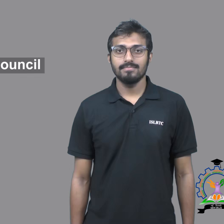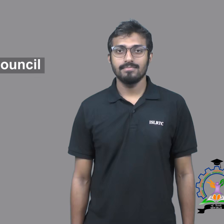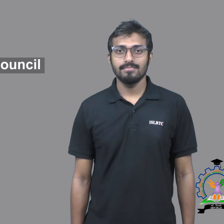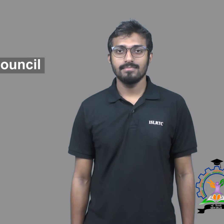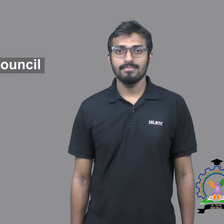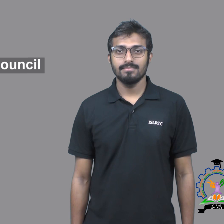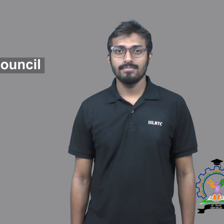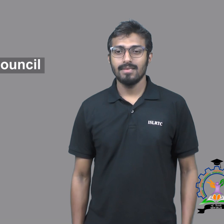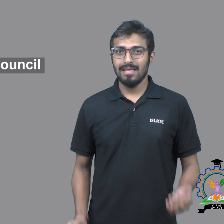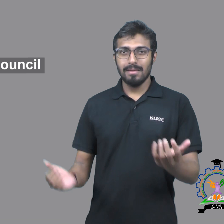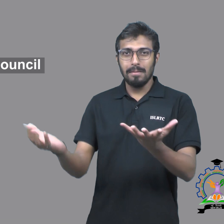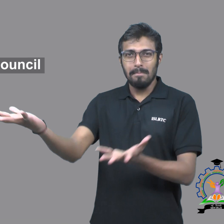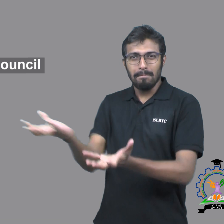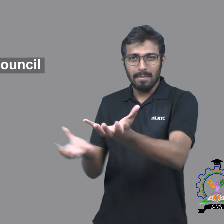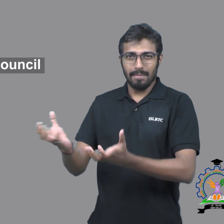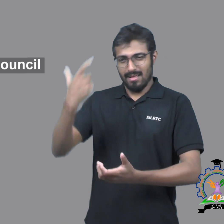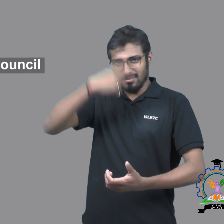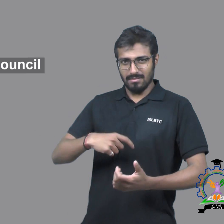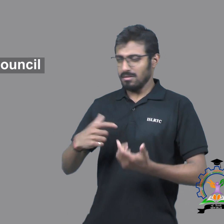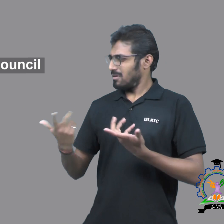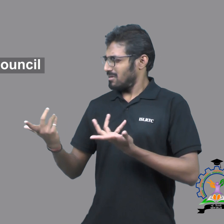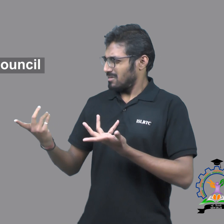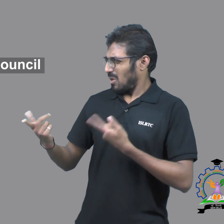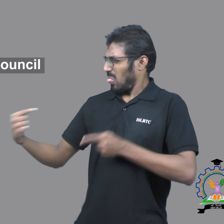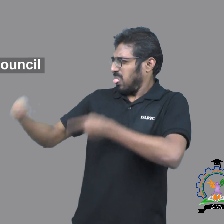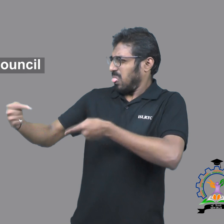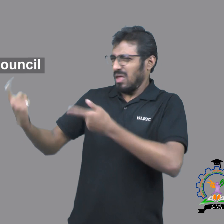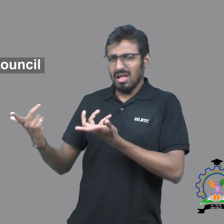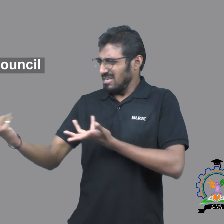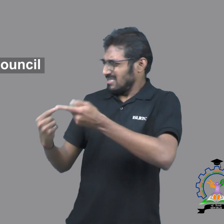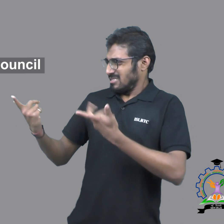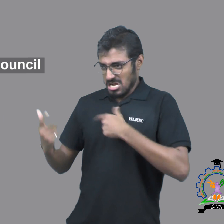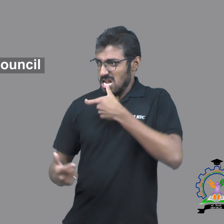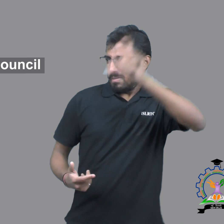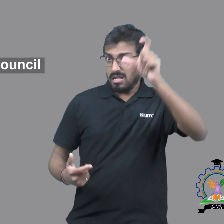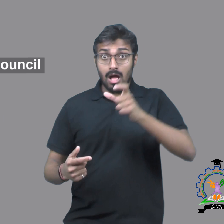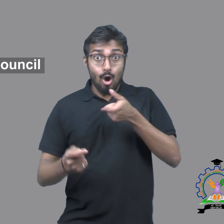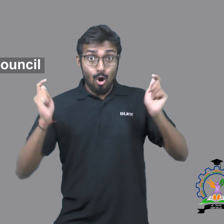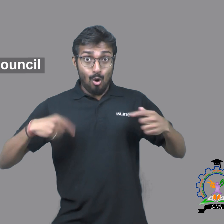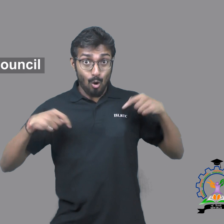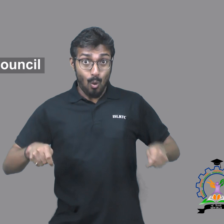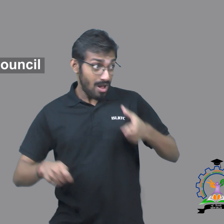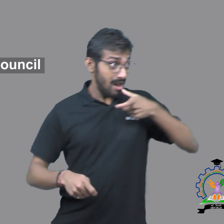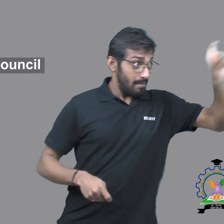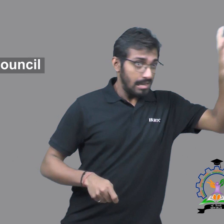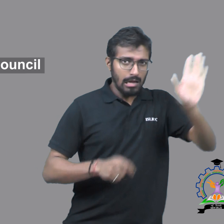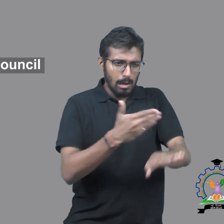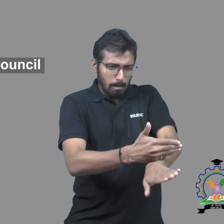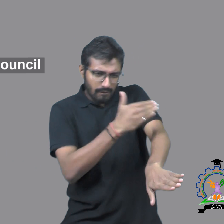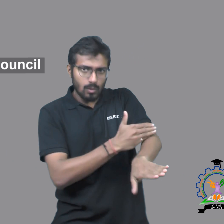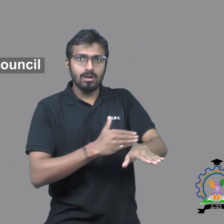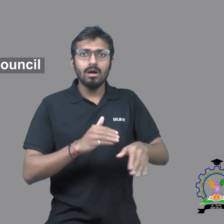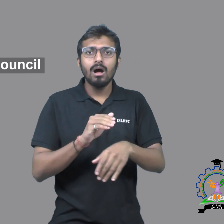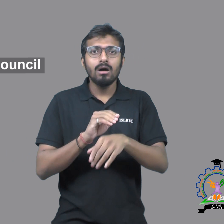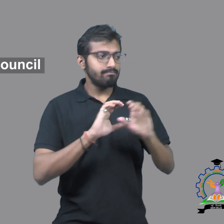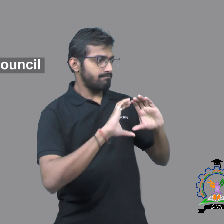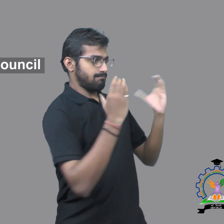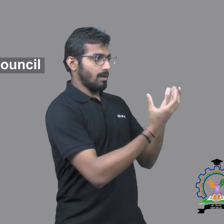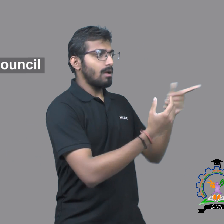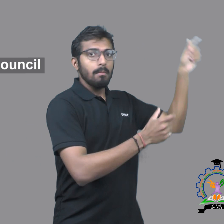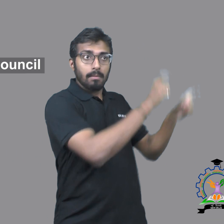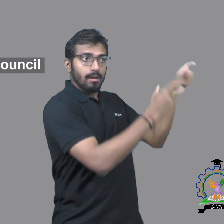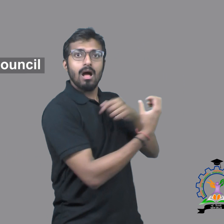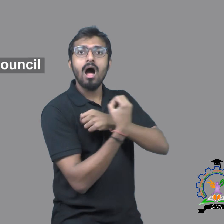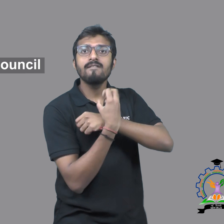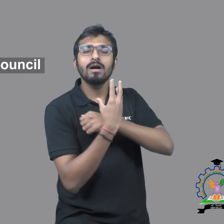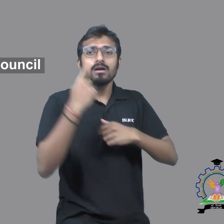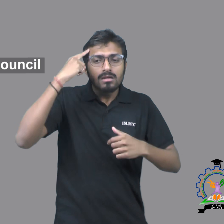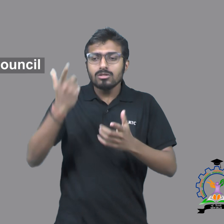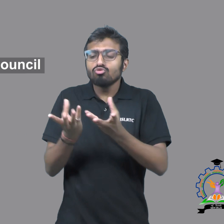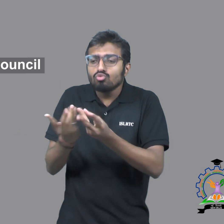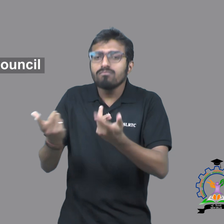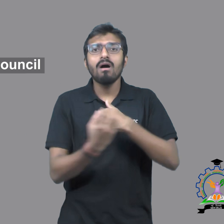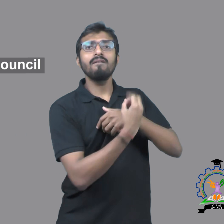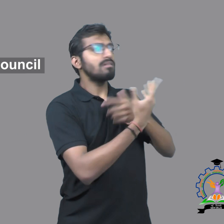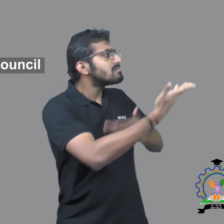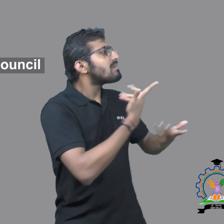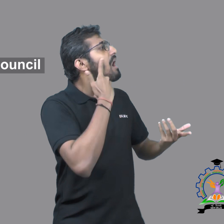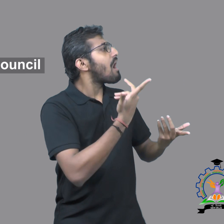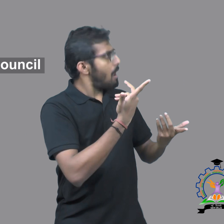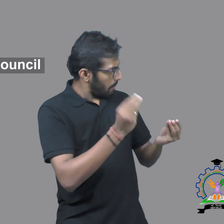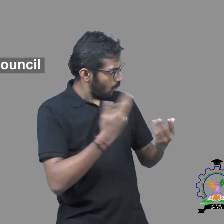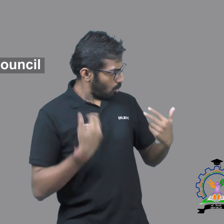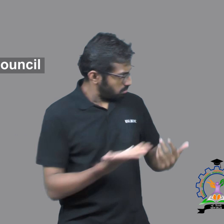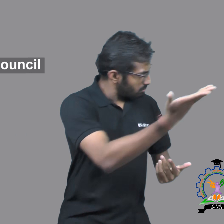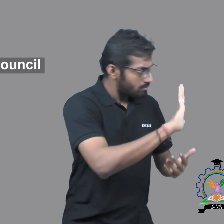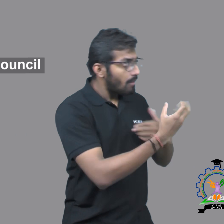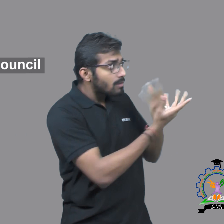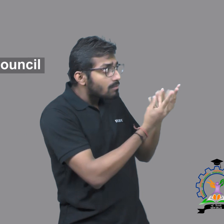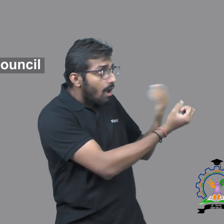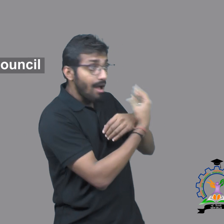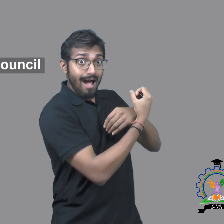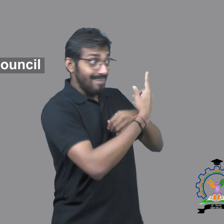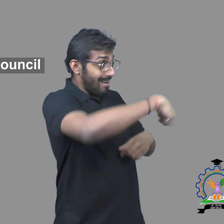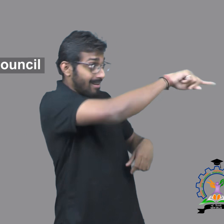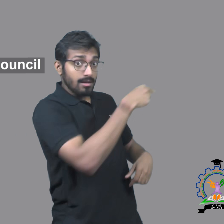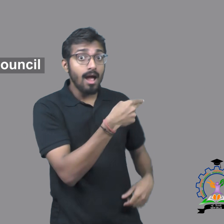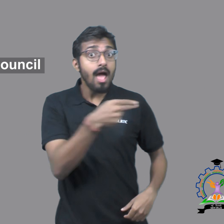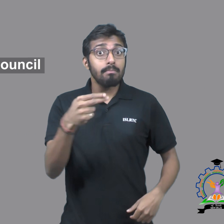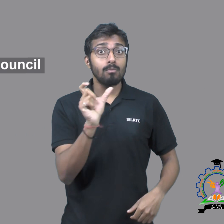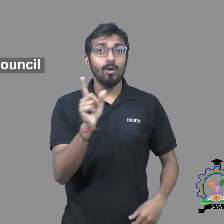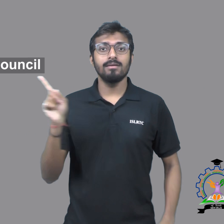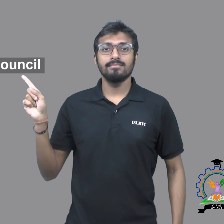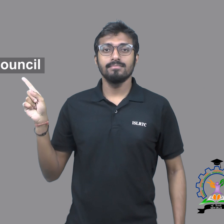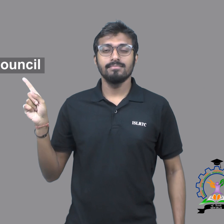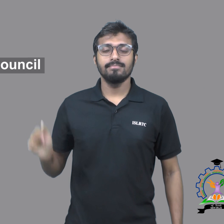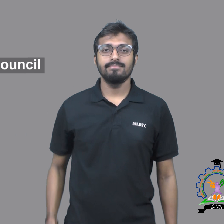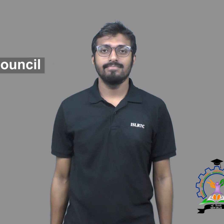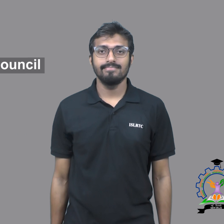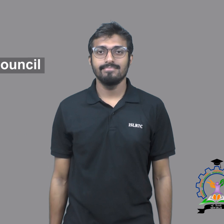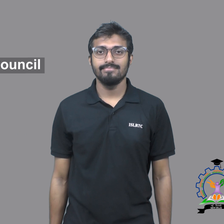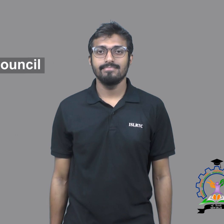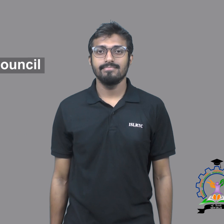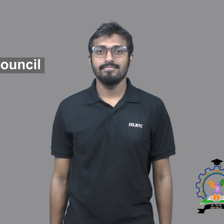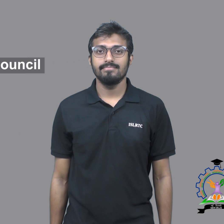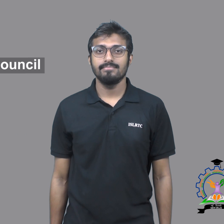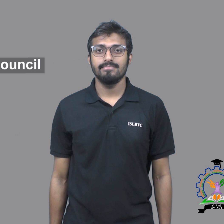Consumer Protection Council